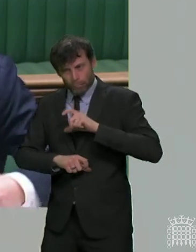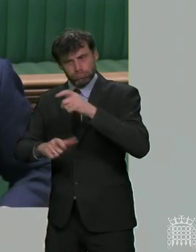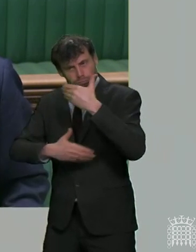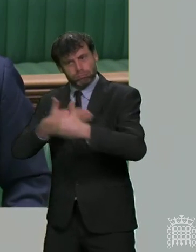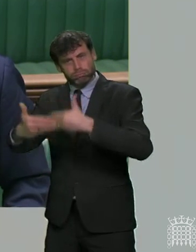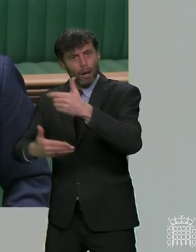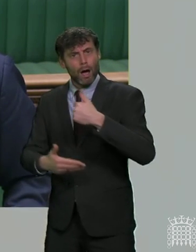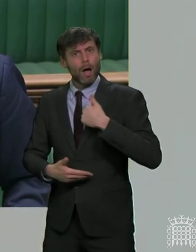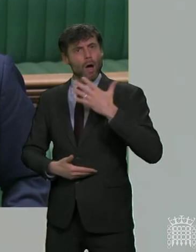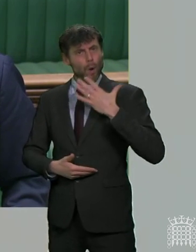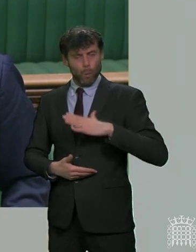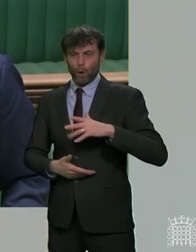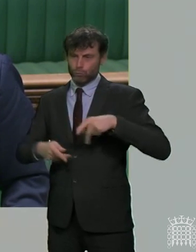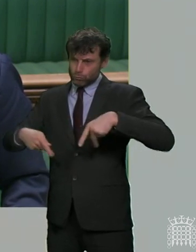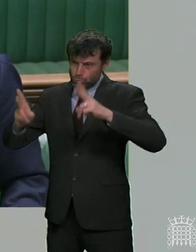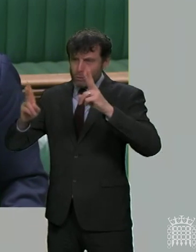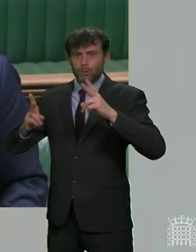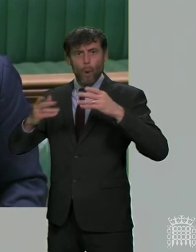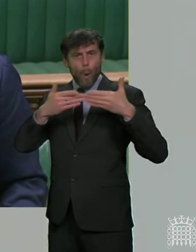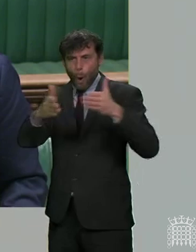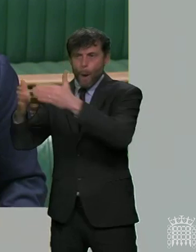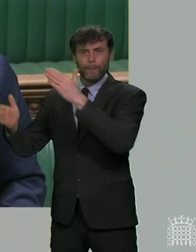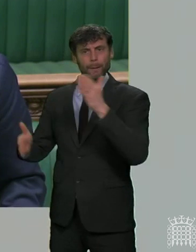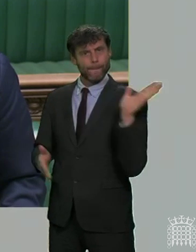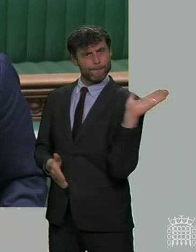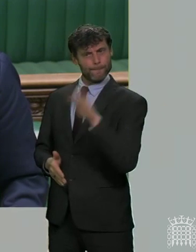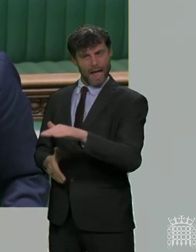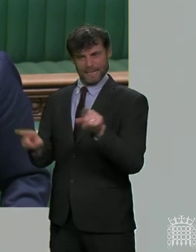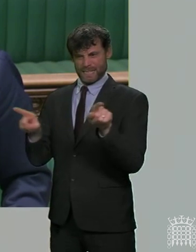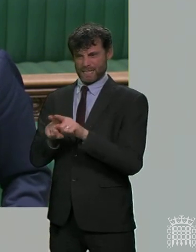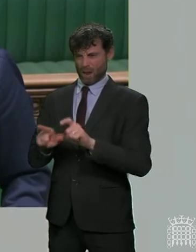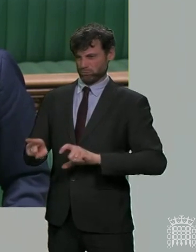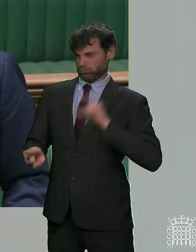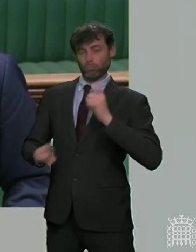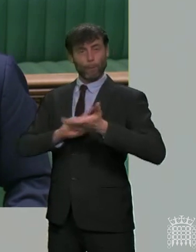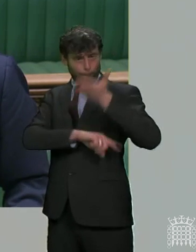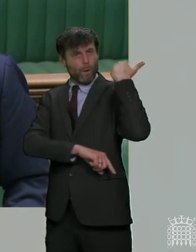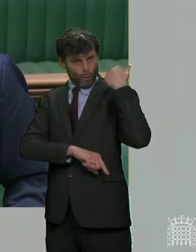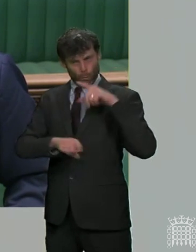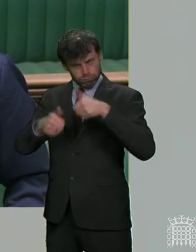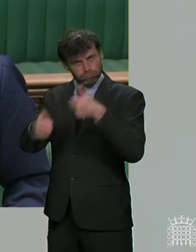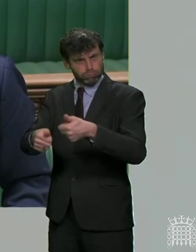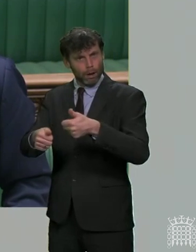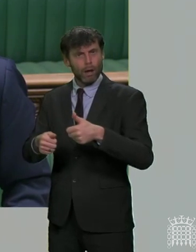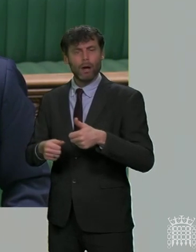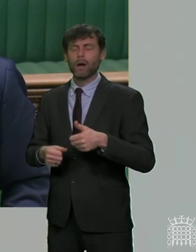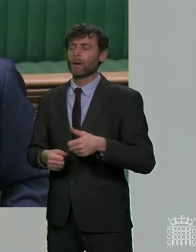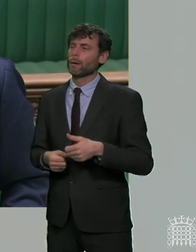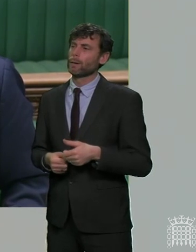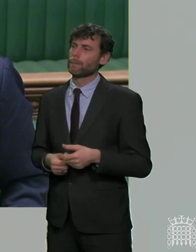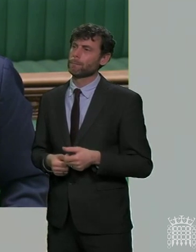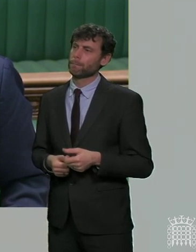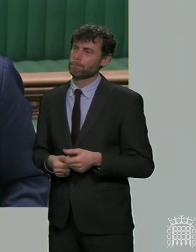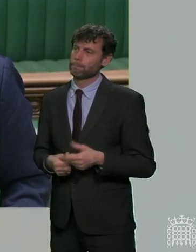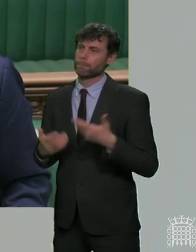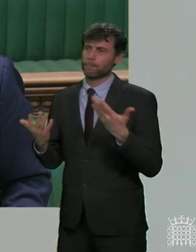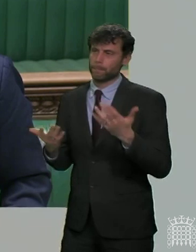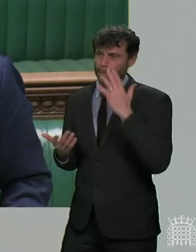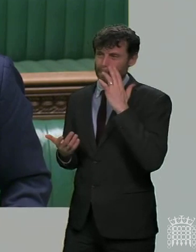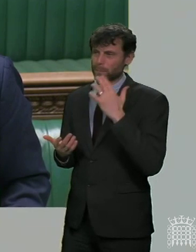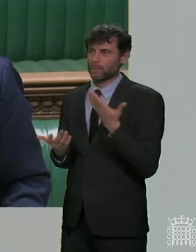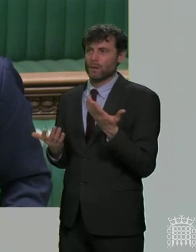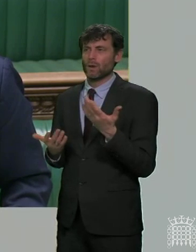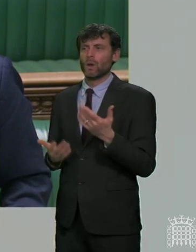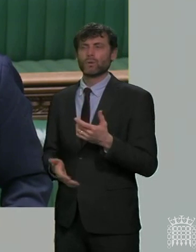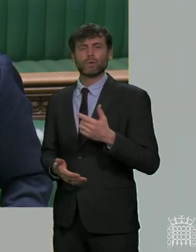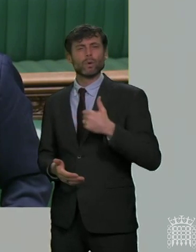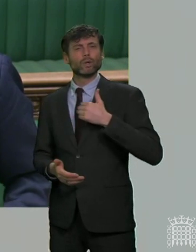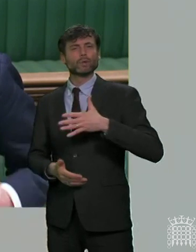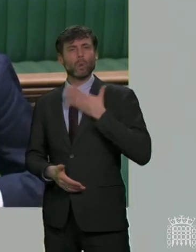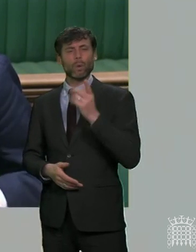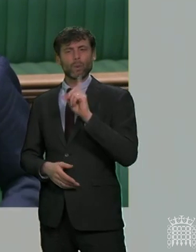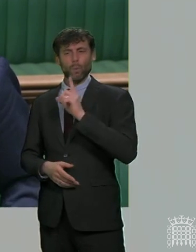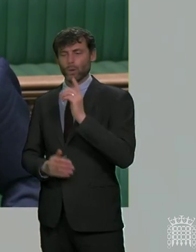I want high-street beauty salons to be opening up in the way that they were in the past, rather than people going round and giving services and cutting hair at home.